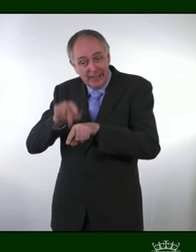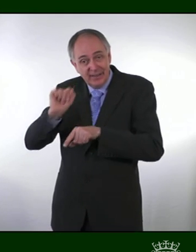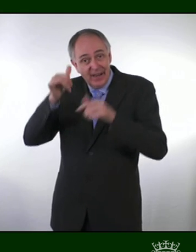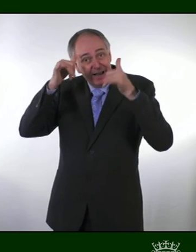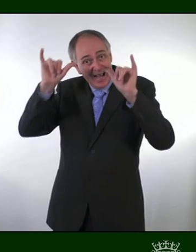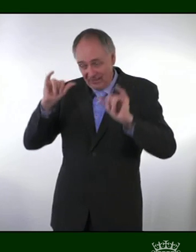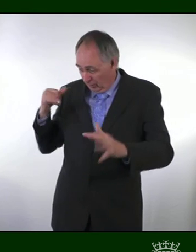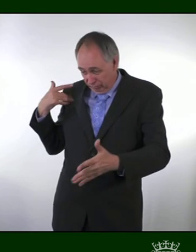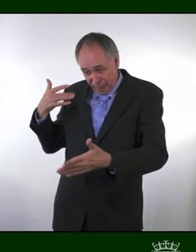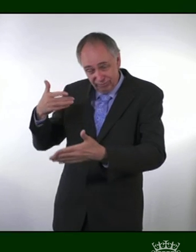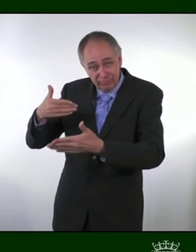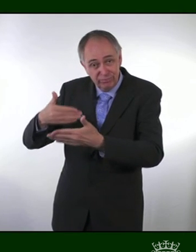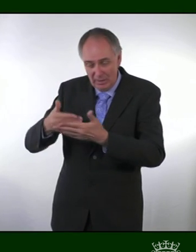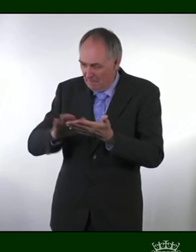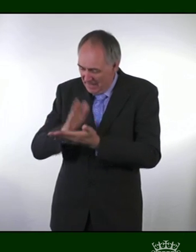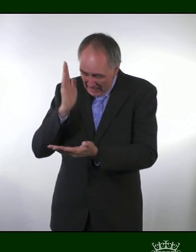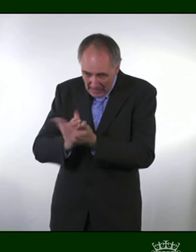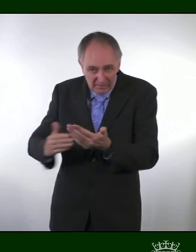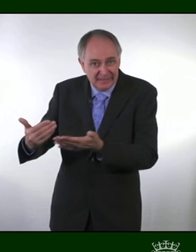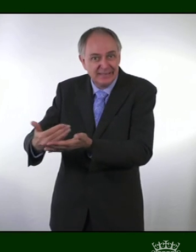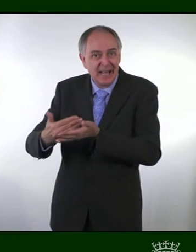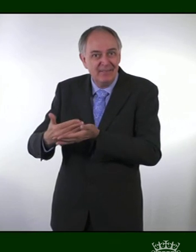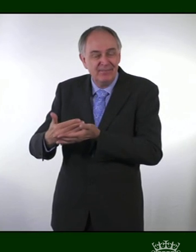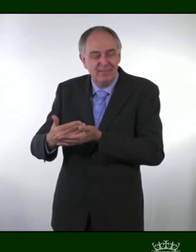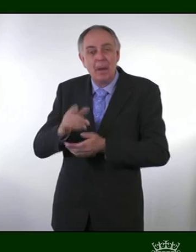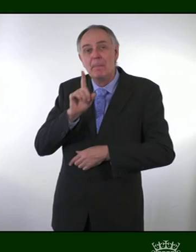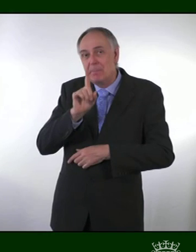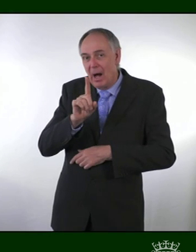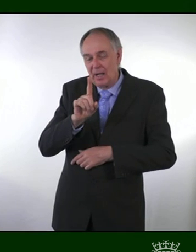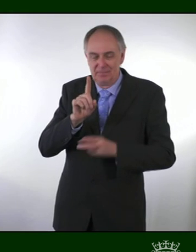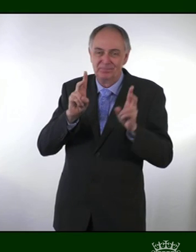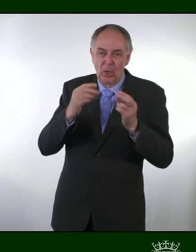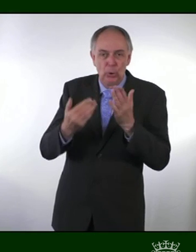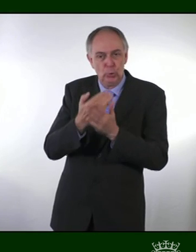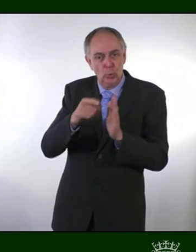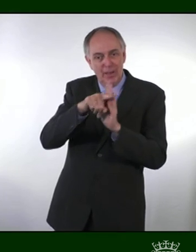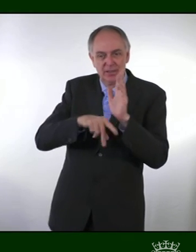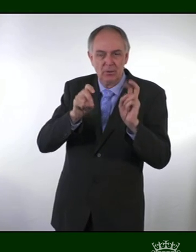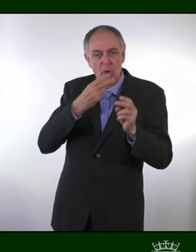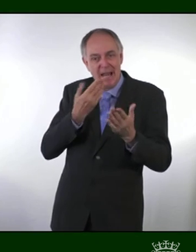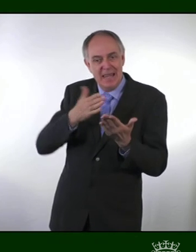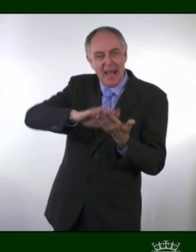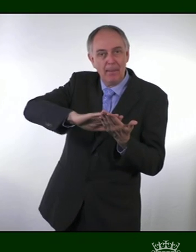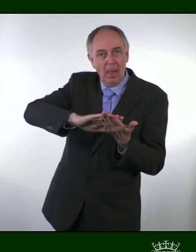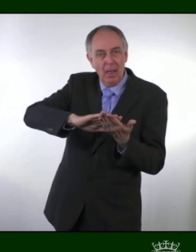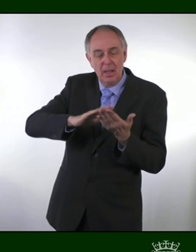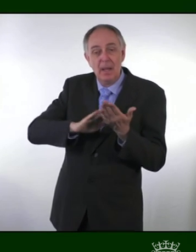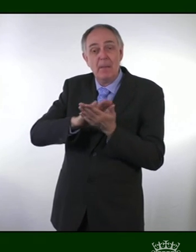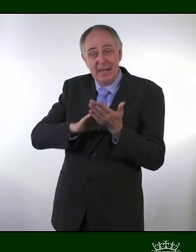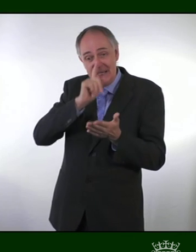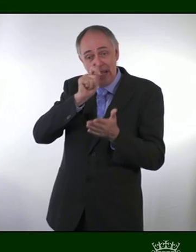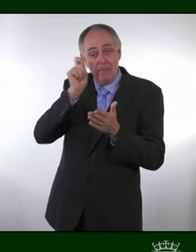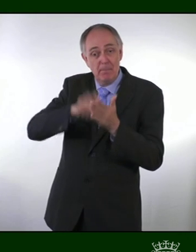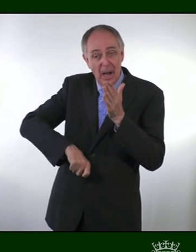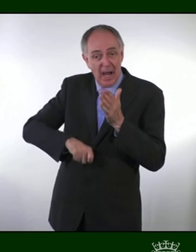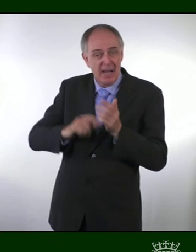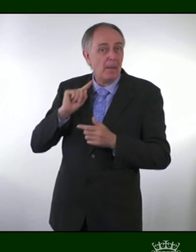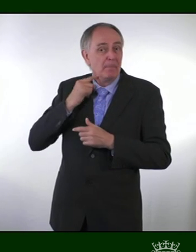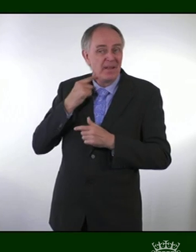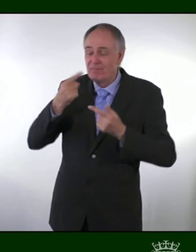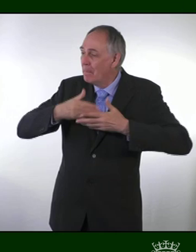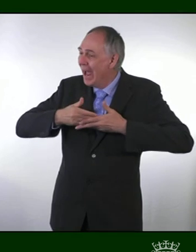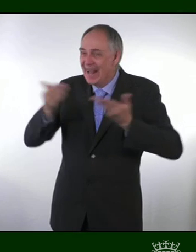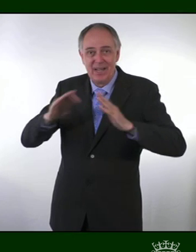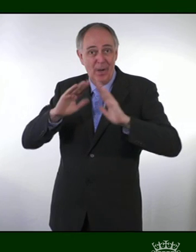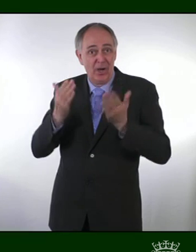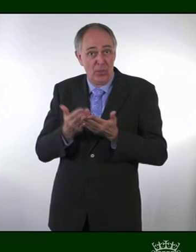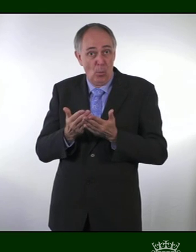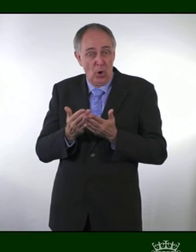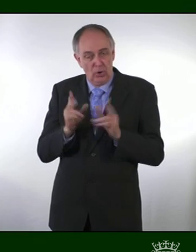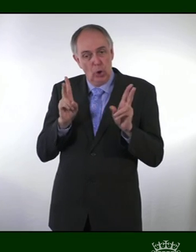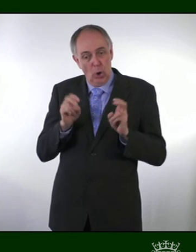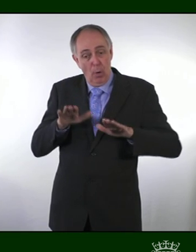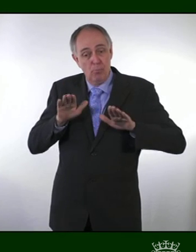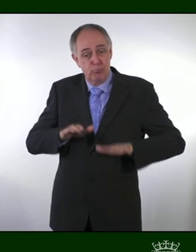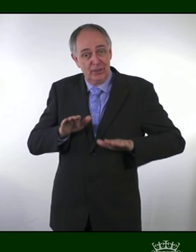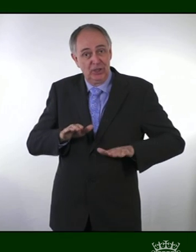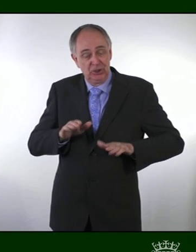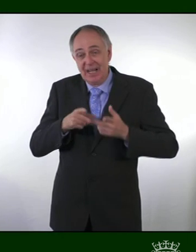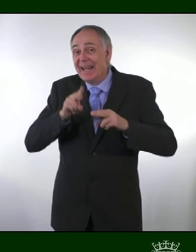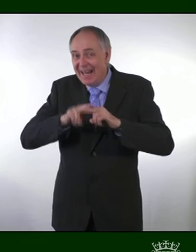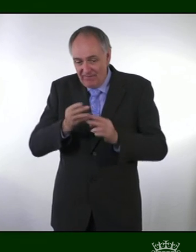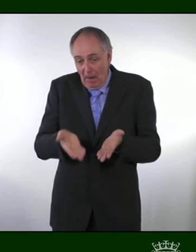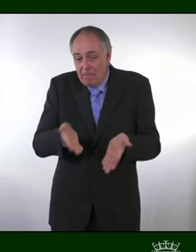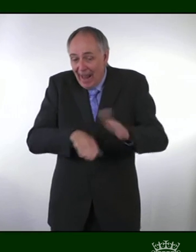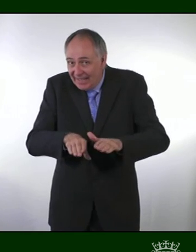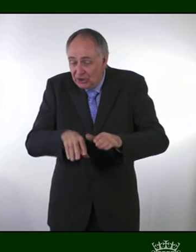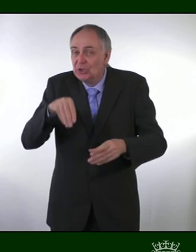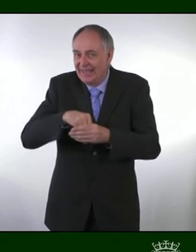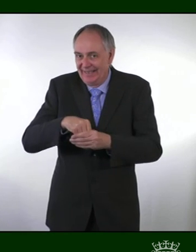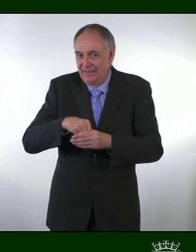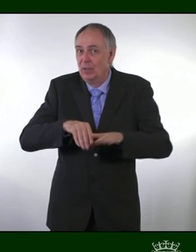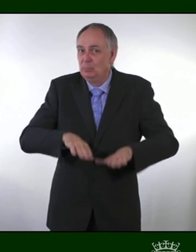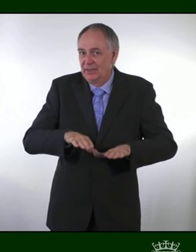Their efforts, however, are undermined by labelling legislation in this country, which allows beef from anywhere in the world to be labelled as British beef as long as it is packaged in this country.